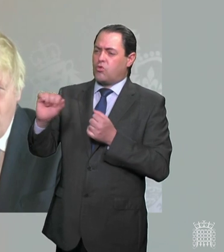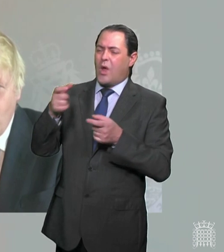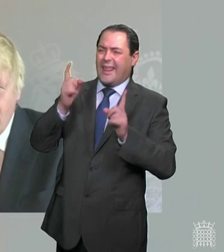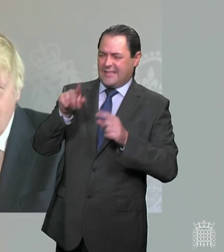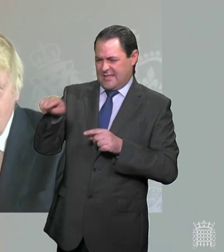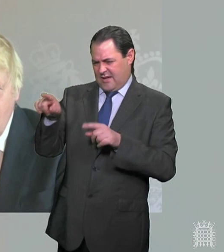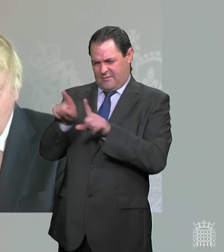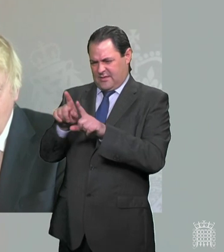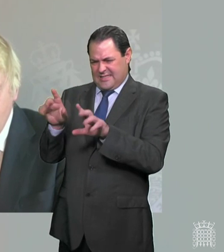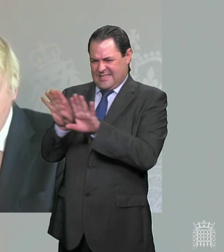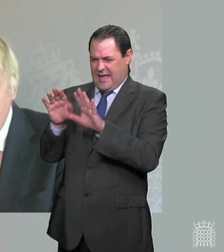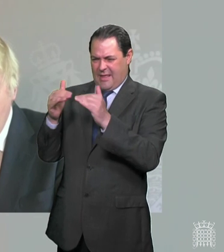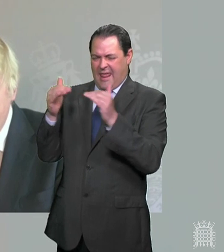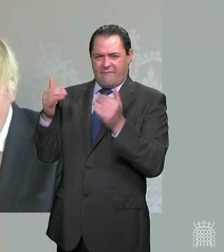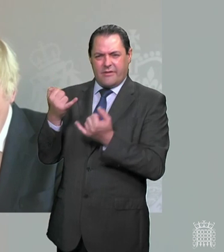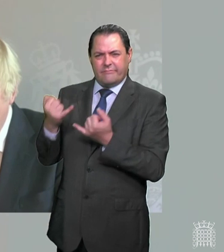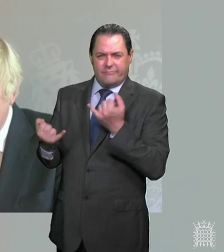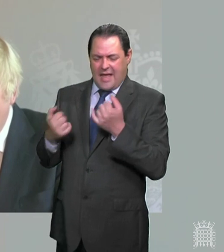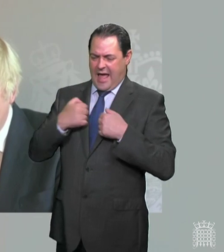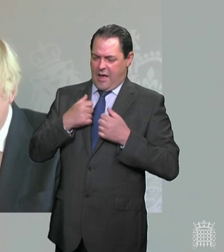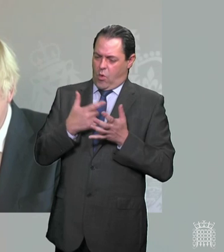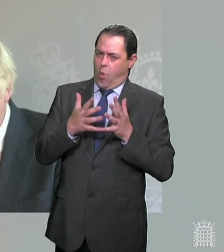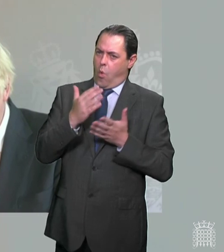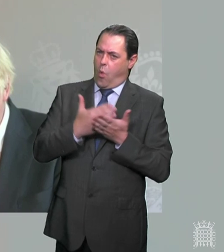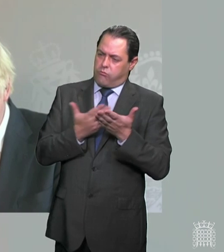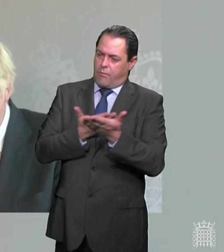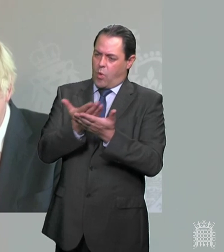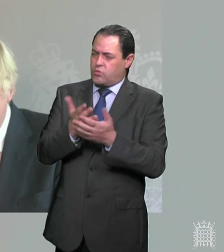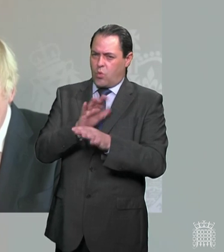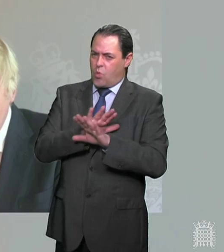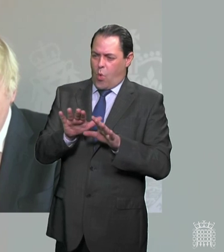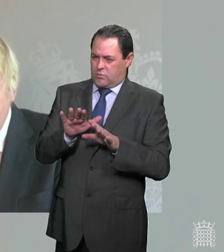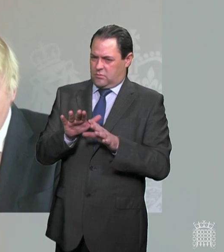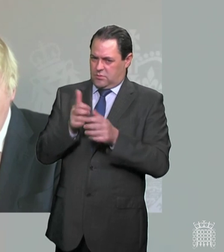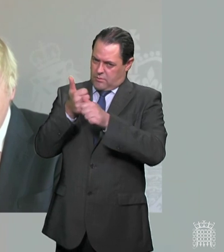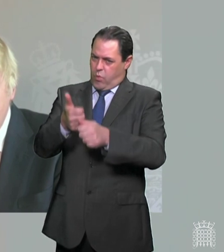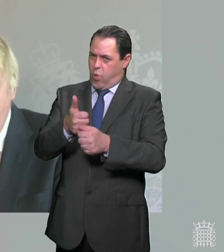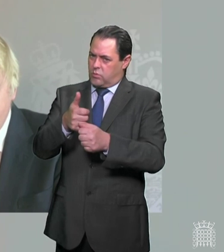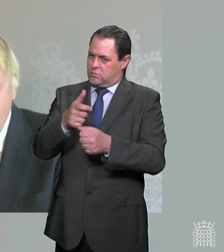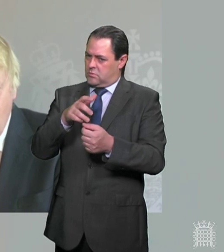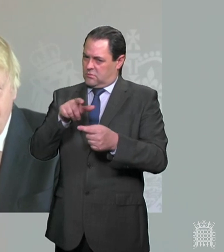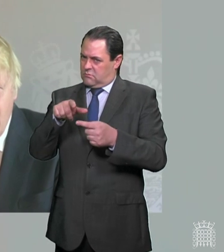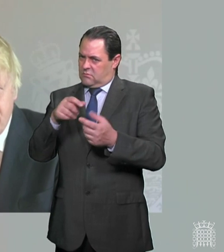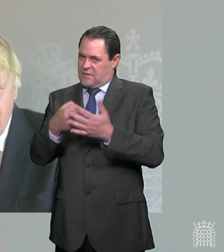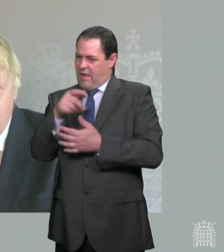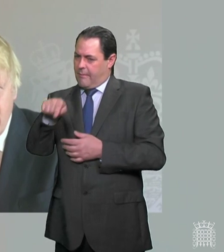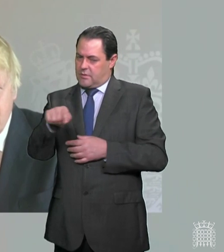That is not what the Bill does. On the contrary, it gives local people the power to protect.